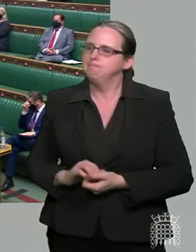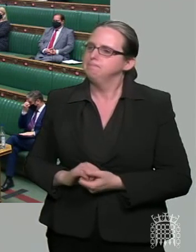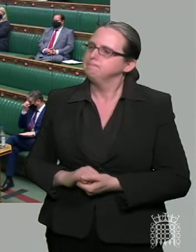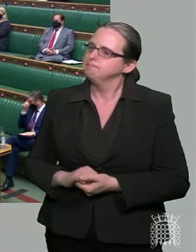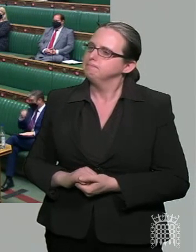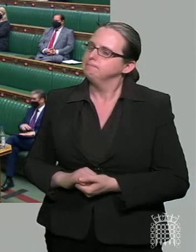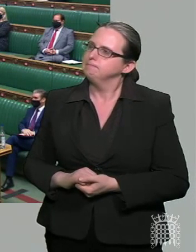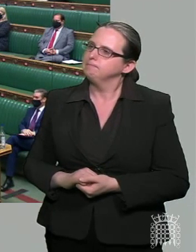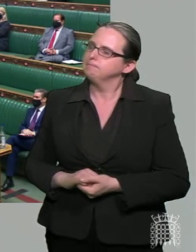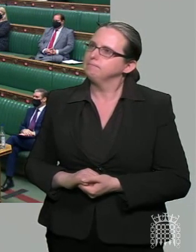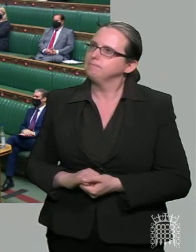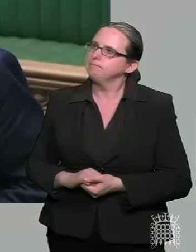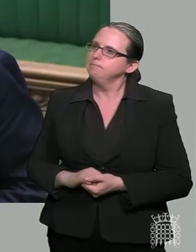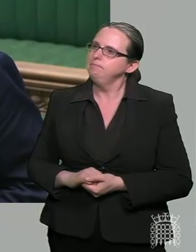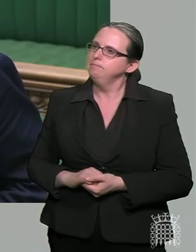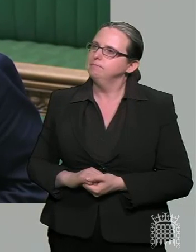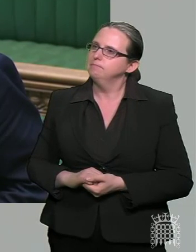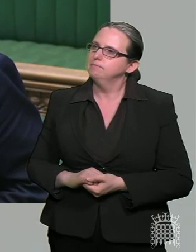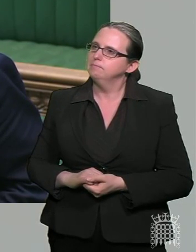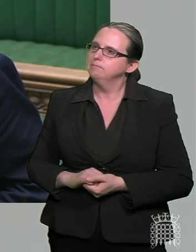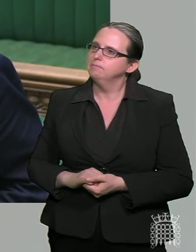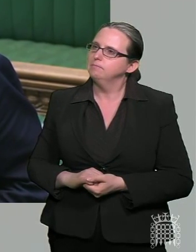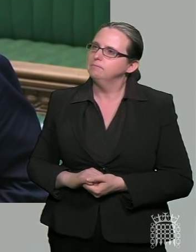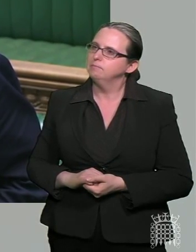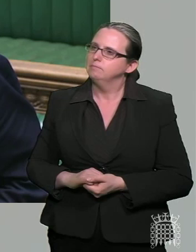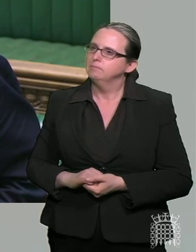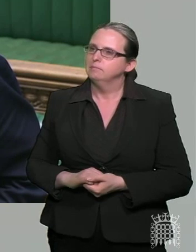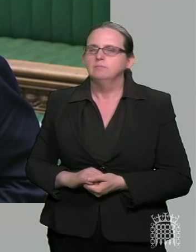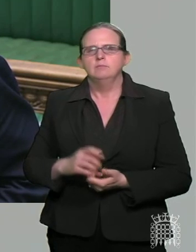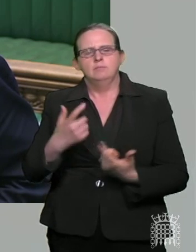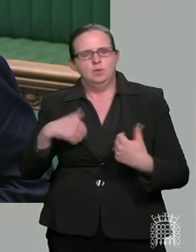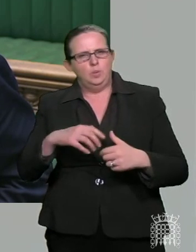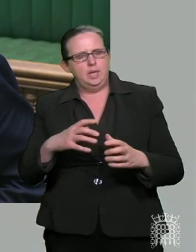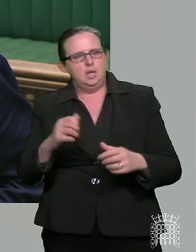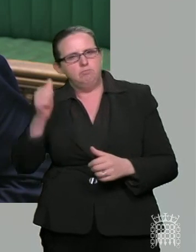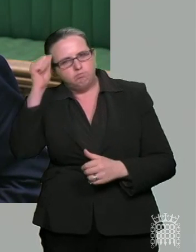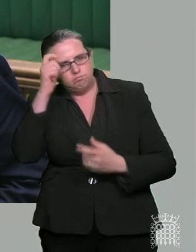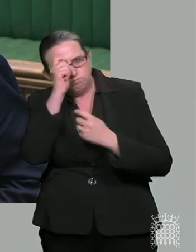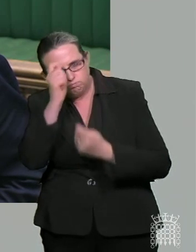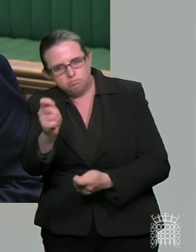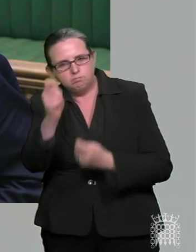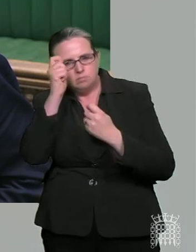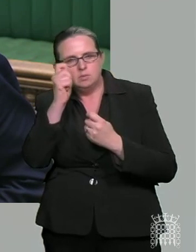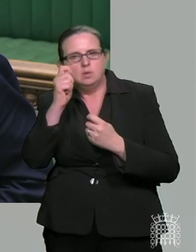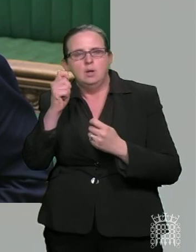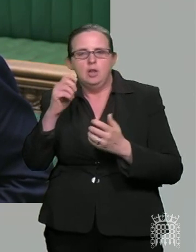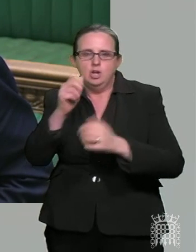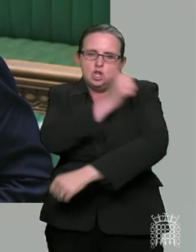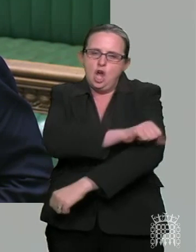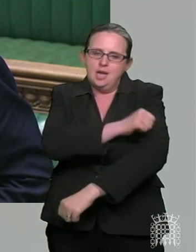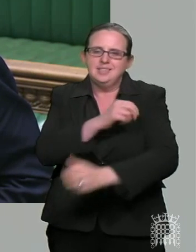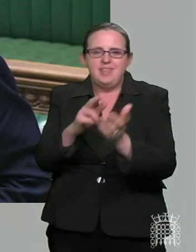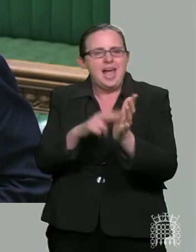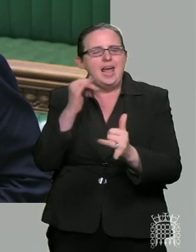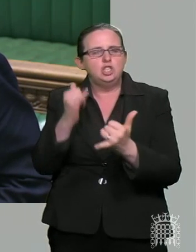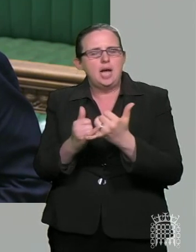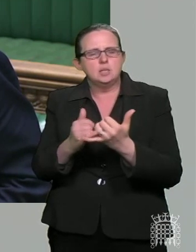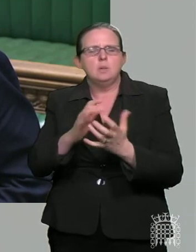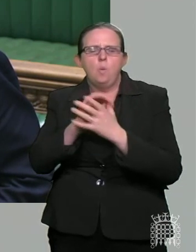I think the whole House acknowledges our collective debt to the nurses of the NHS, and I certainly acknowledge my own huge personal debt.